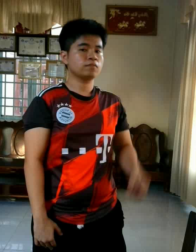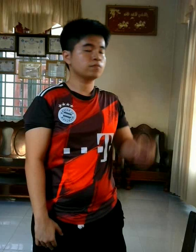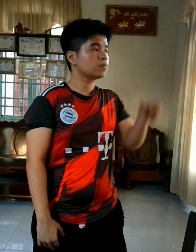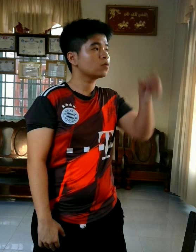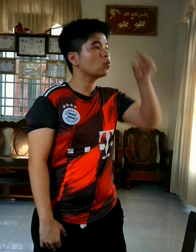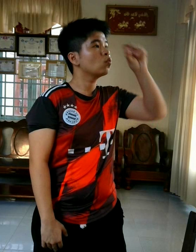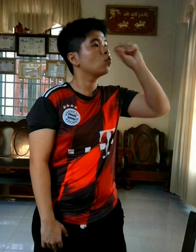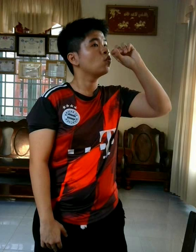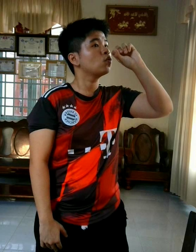uong nuoc